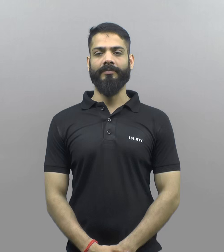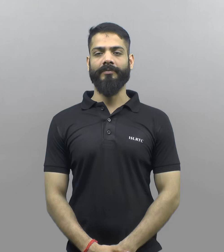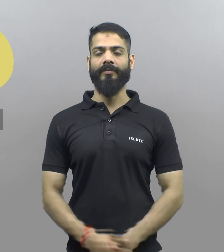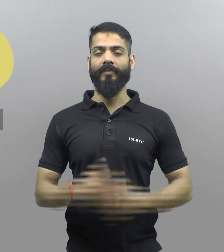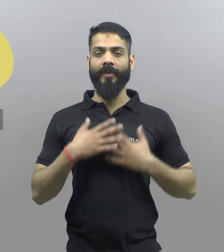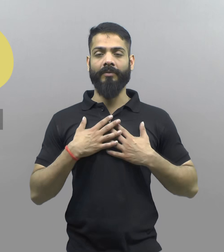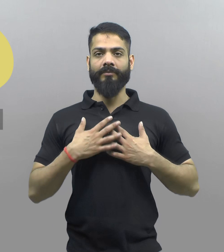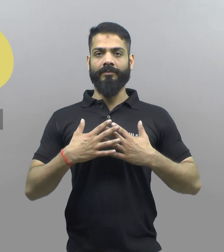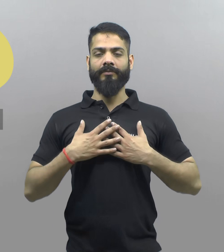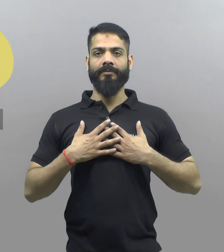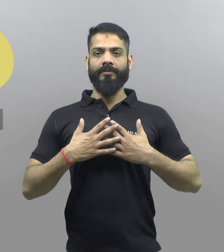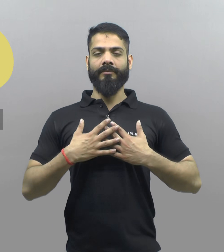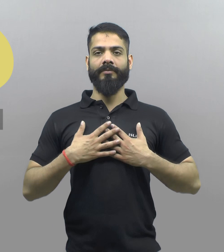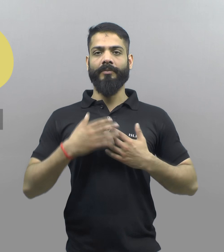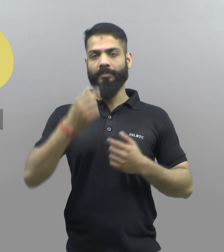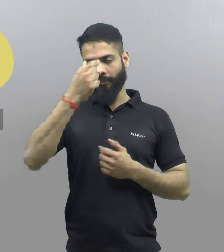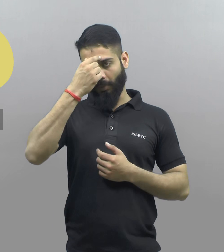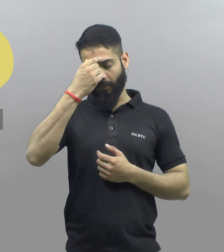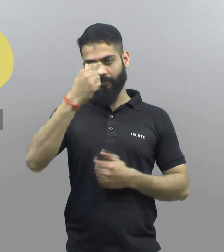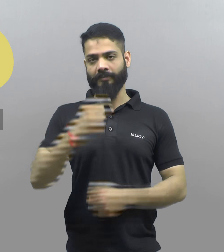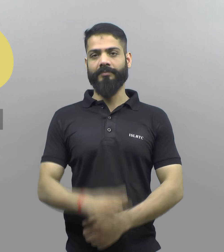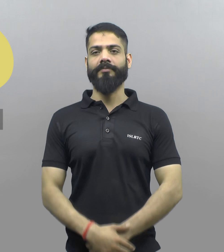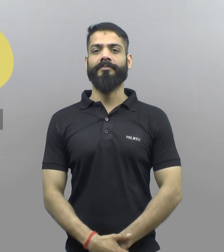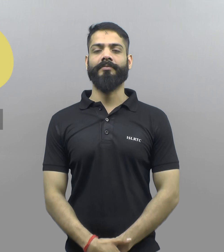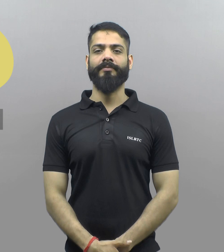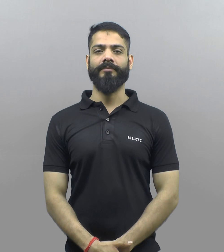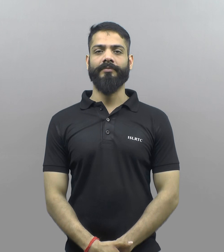Asthma